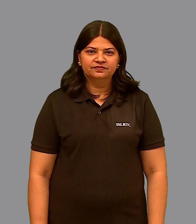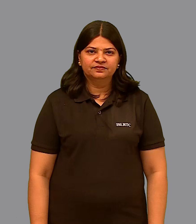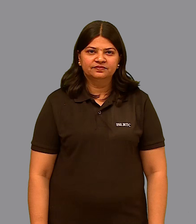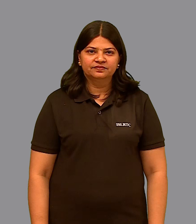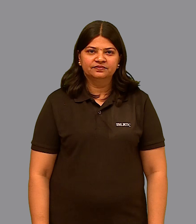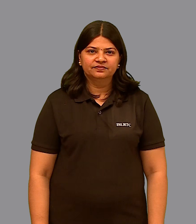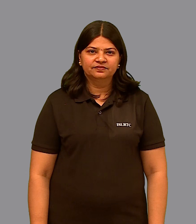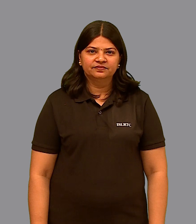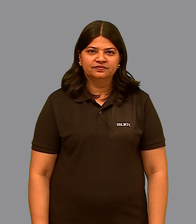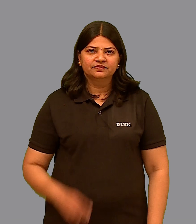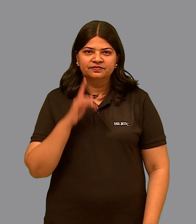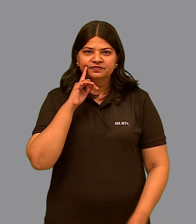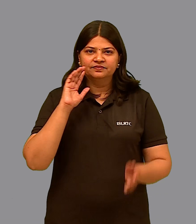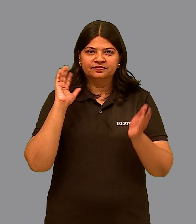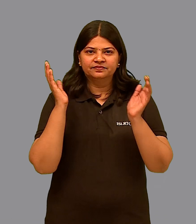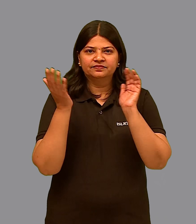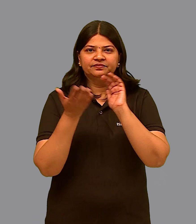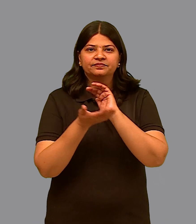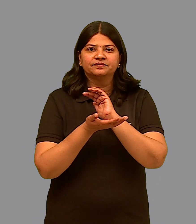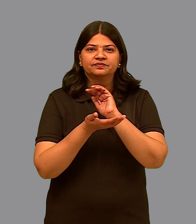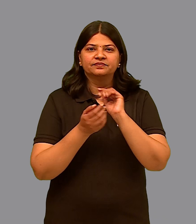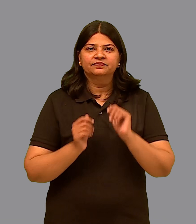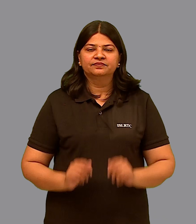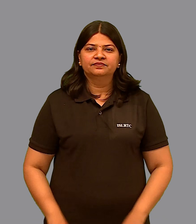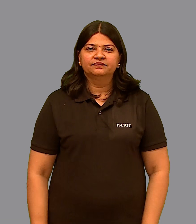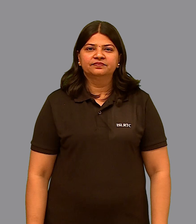International